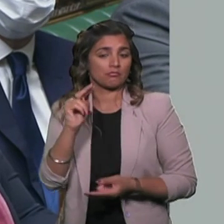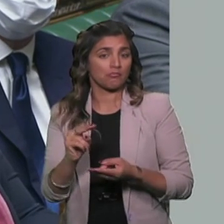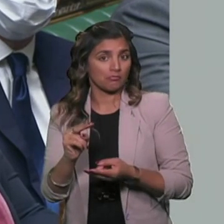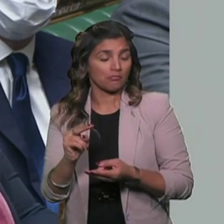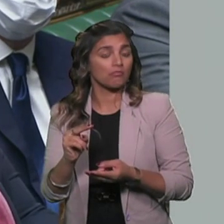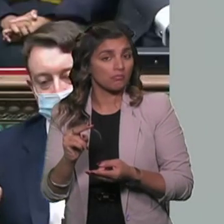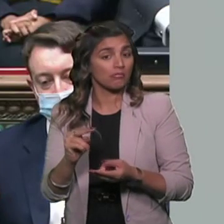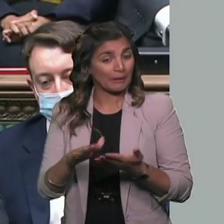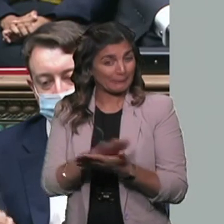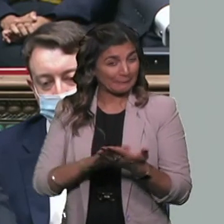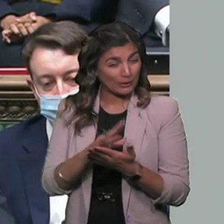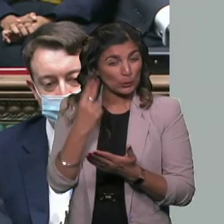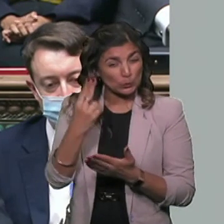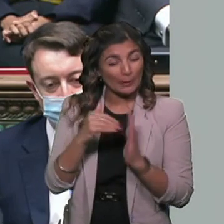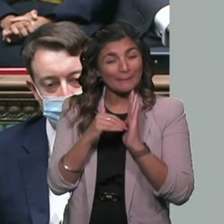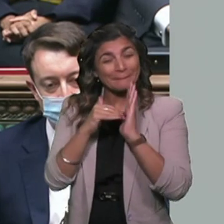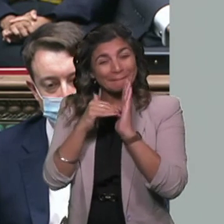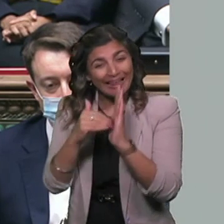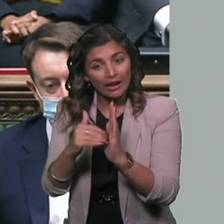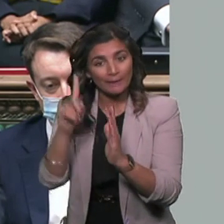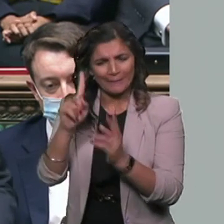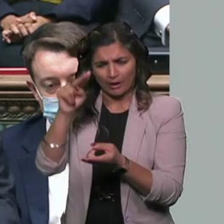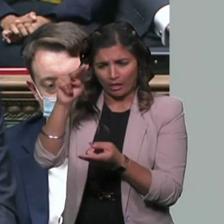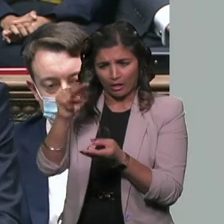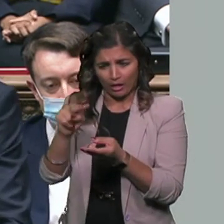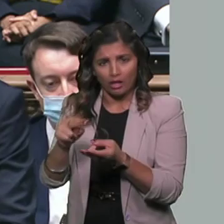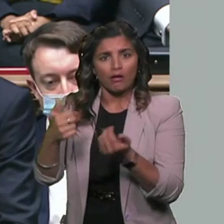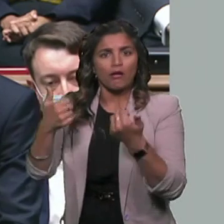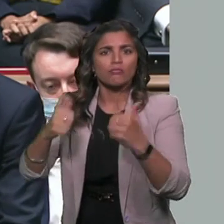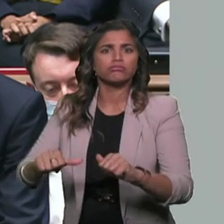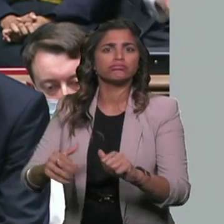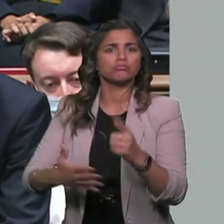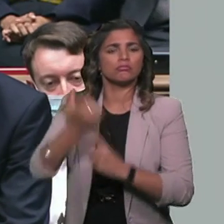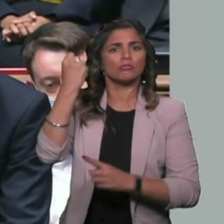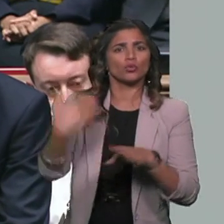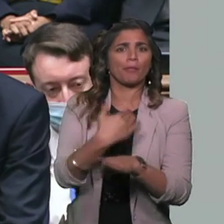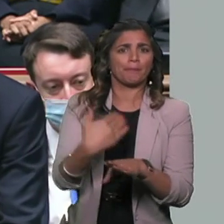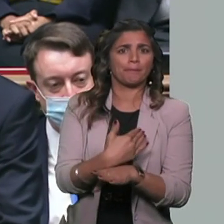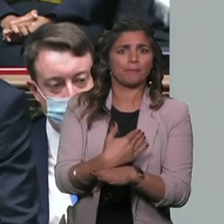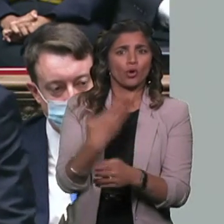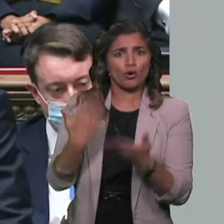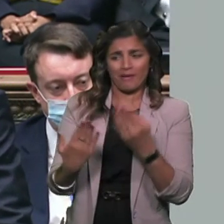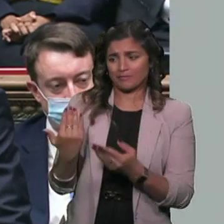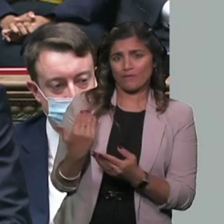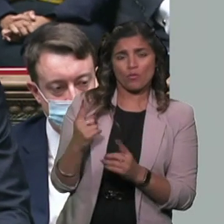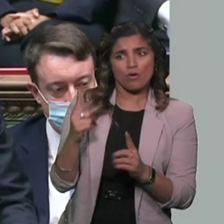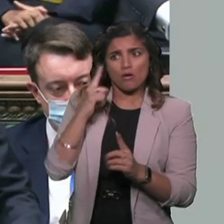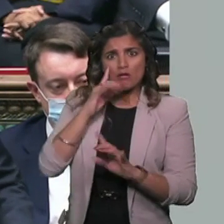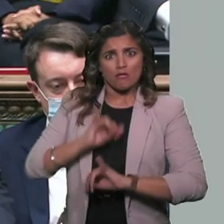That means more than 2 million fewer people out of work than previously feared.